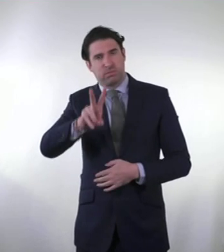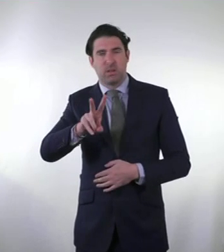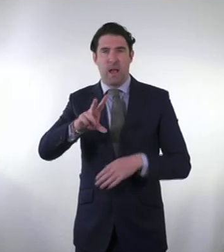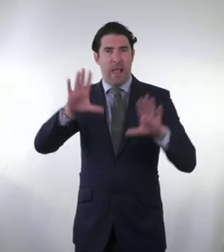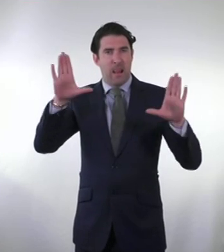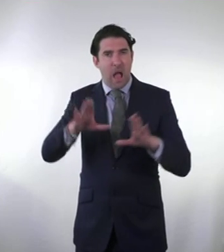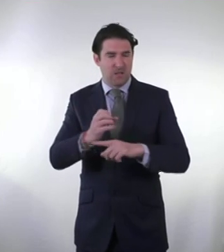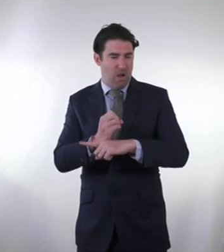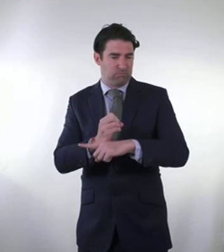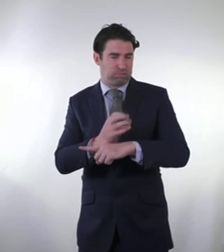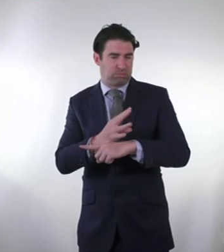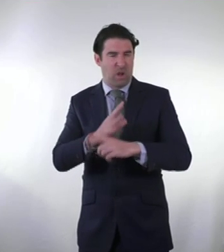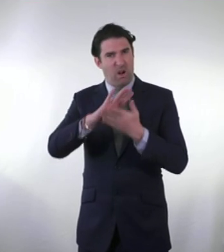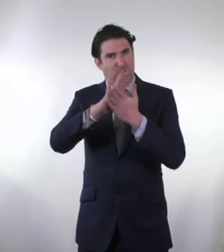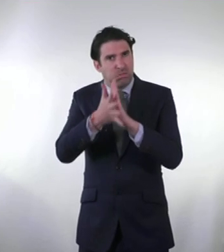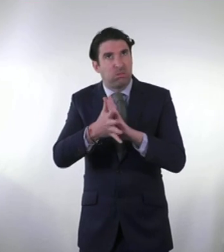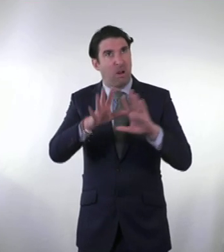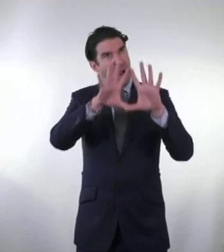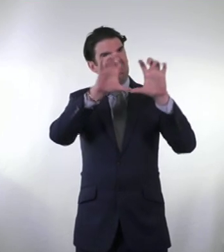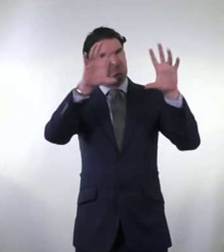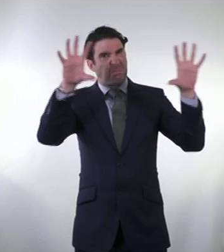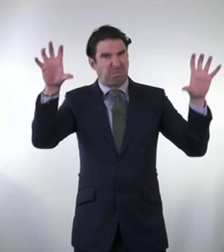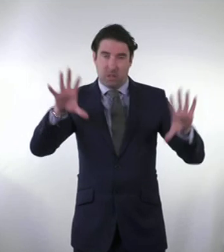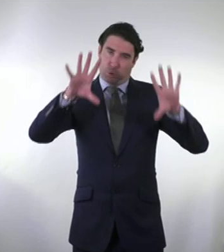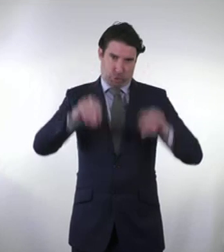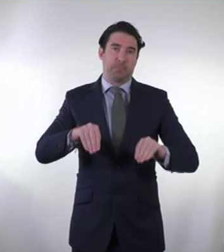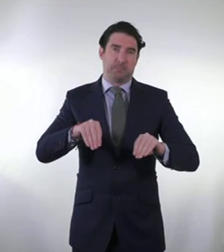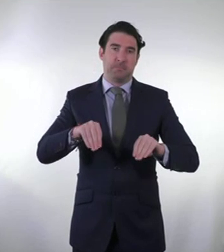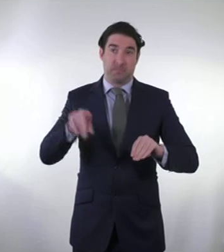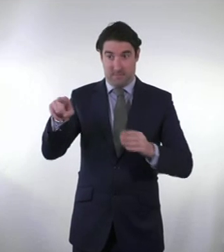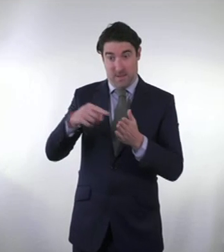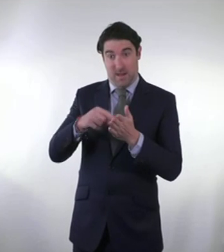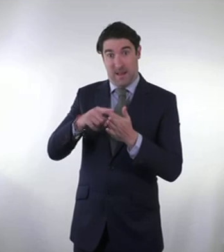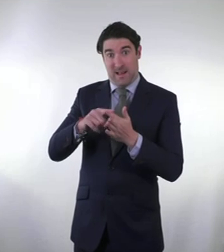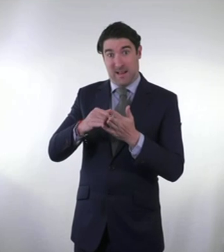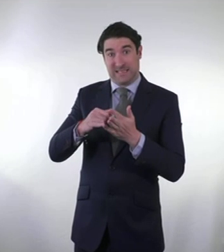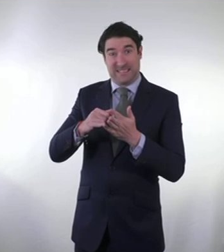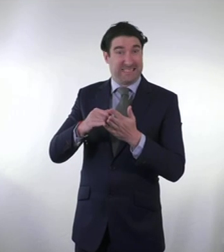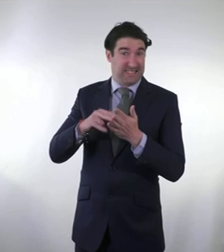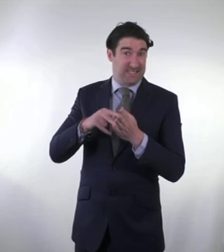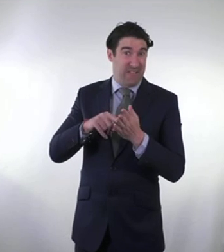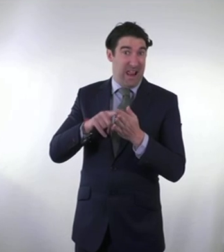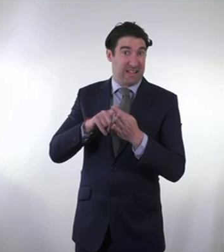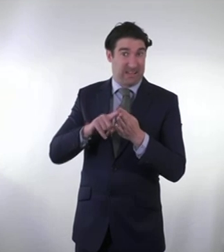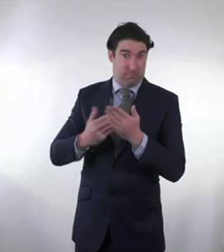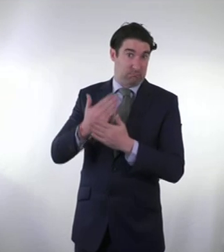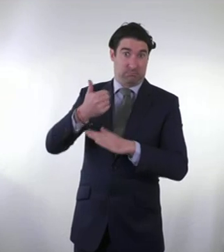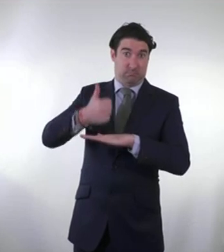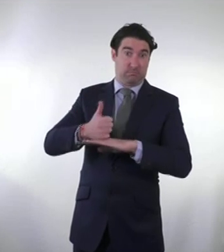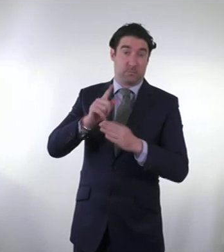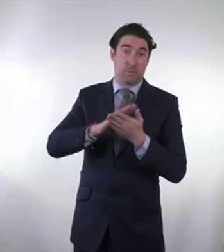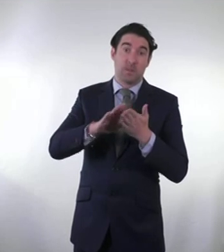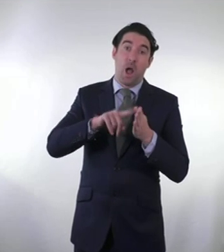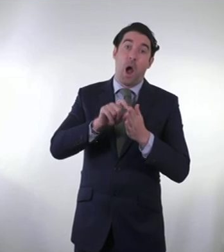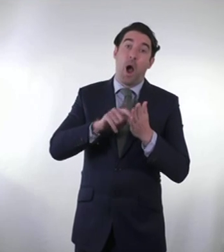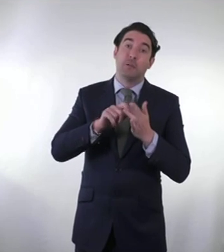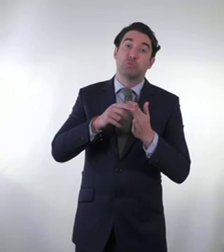I am delighted that Tees Valley will be the UK’s first hydrogen transport hub, and I look forward to joining my hon.